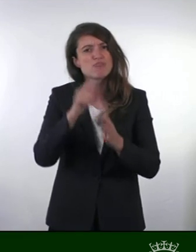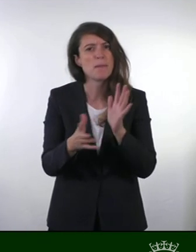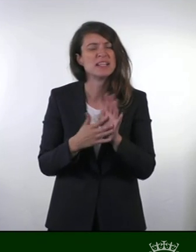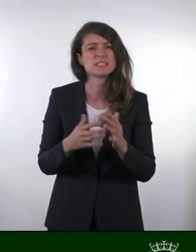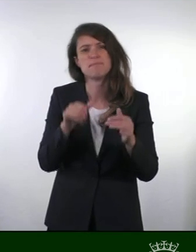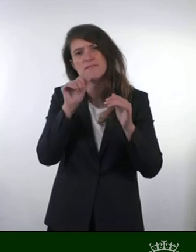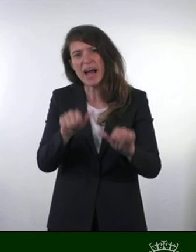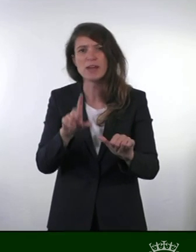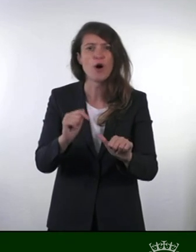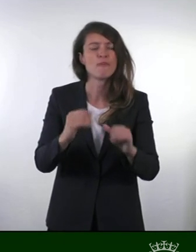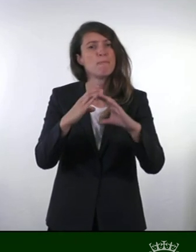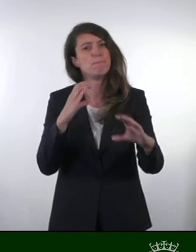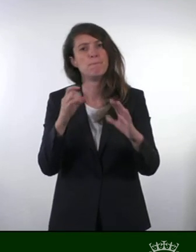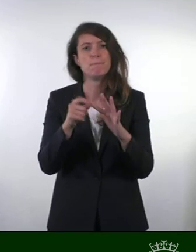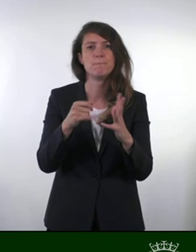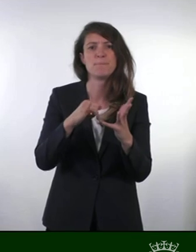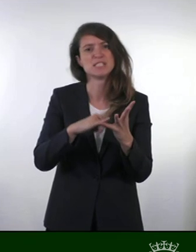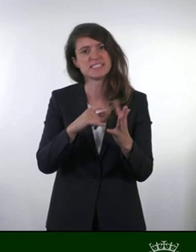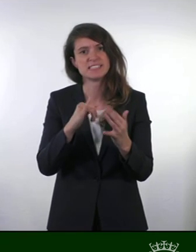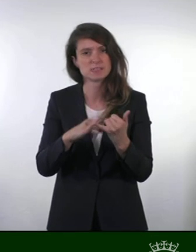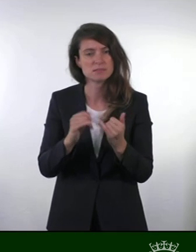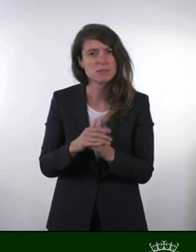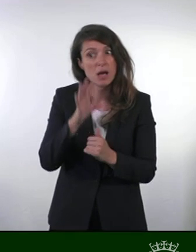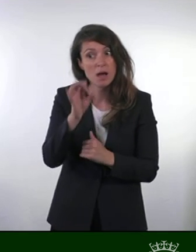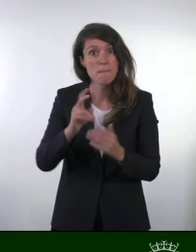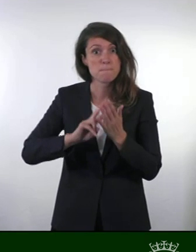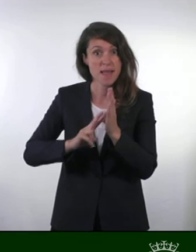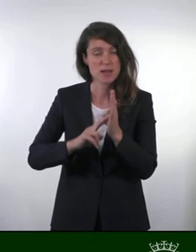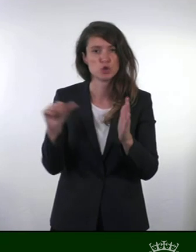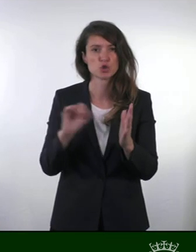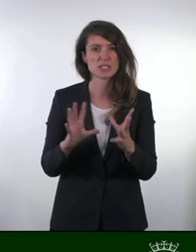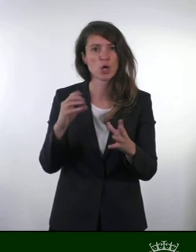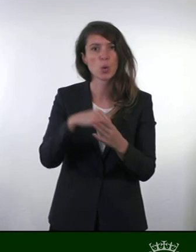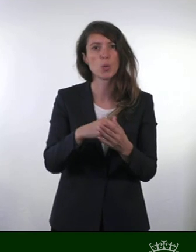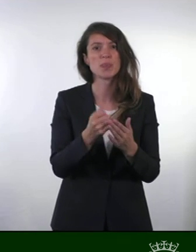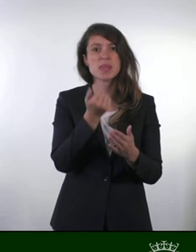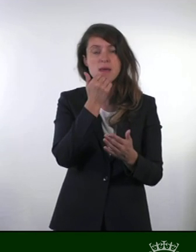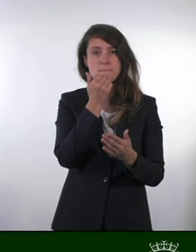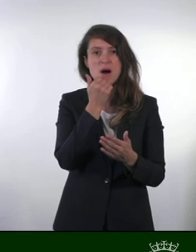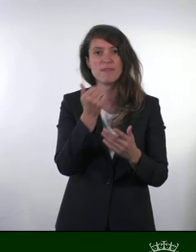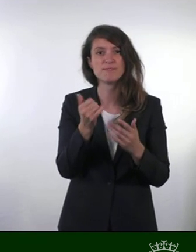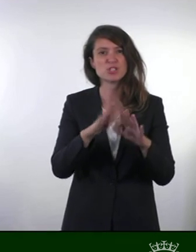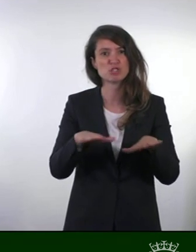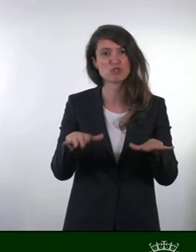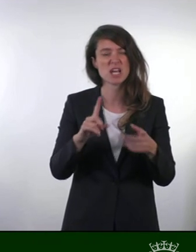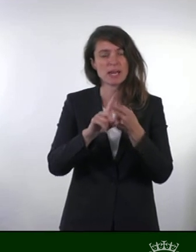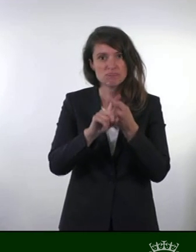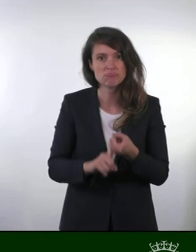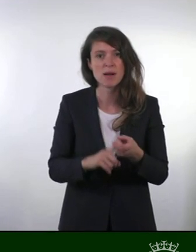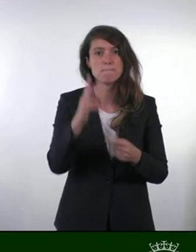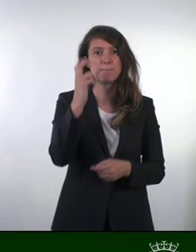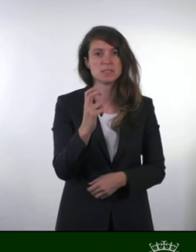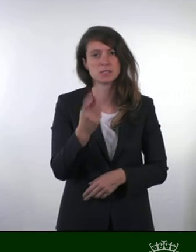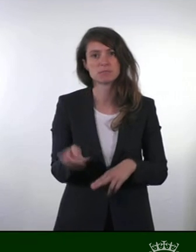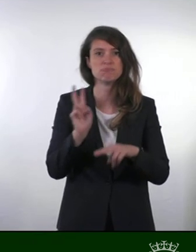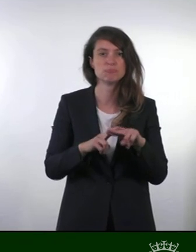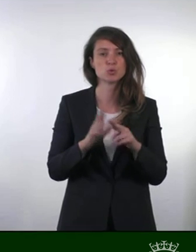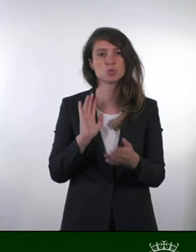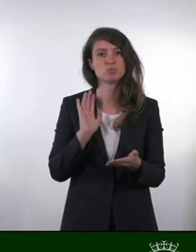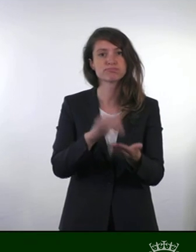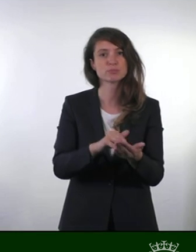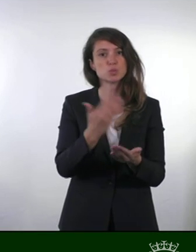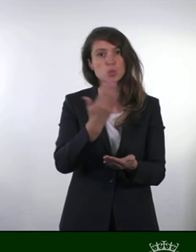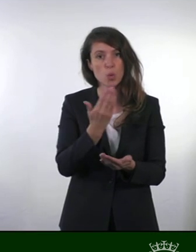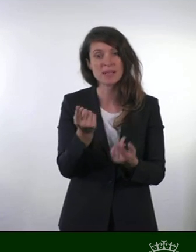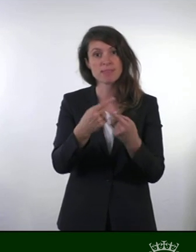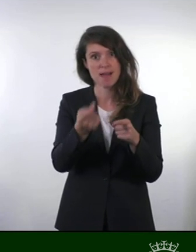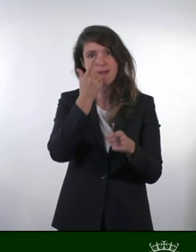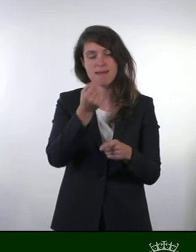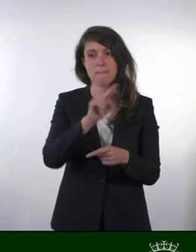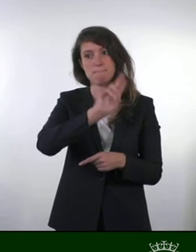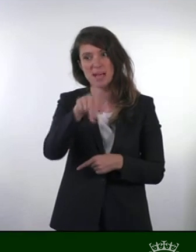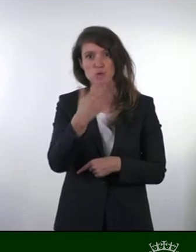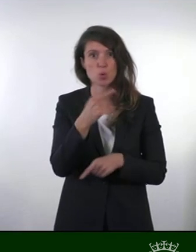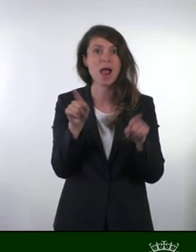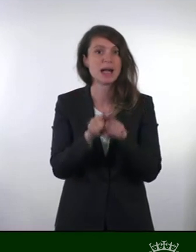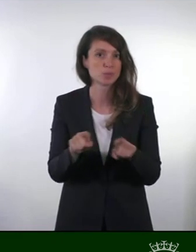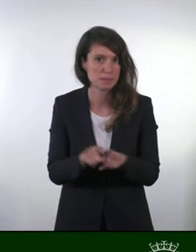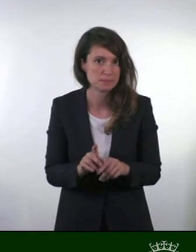Can he confirm that that plan will also include the significant number of children who depend on buses to get to school, so that they can go back to school in September as well?